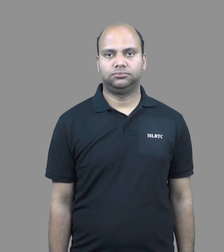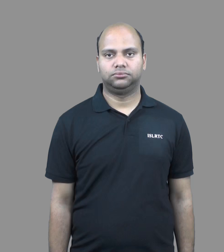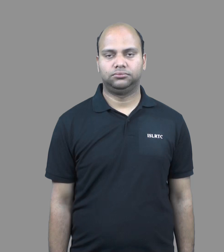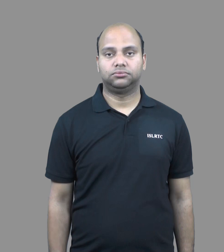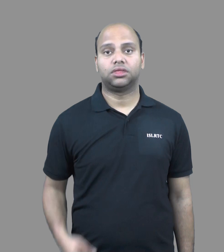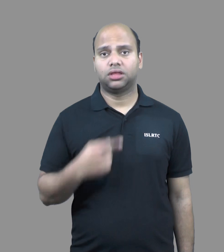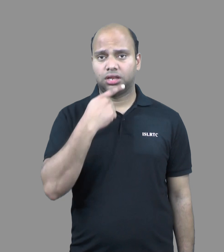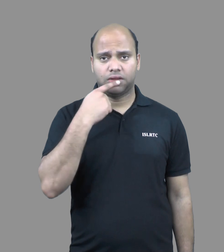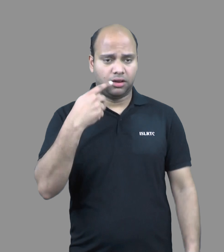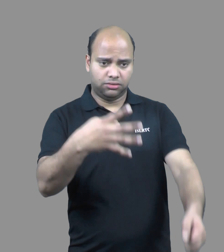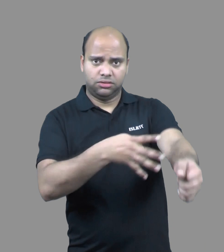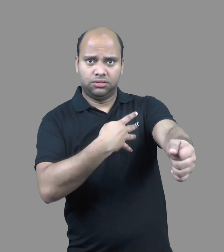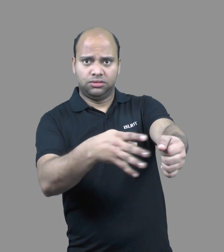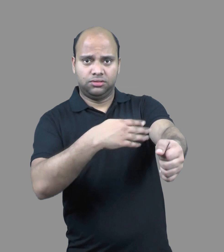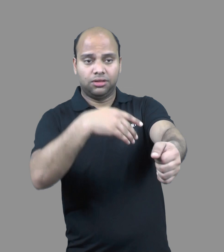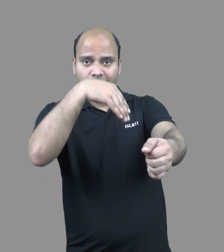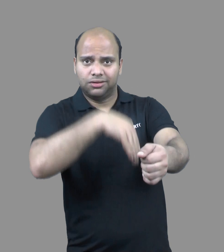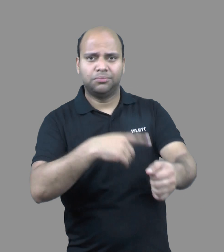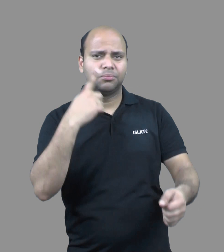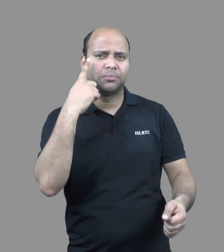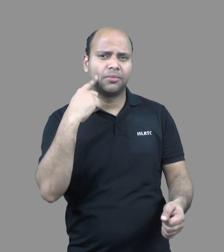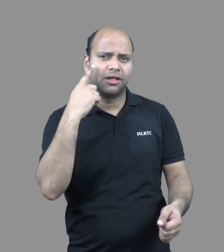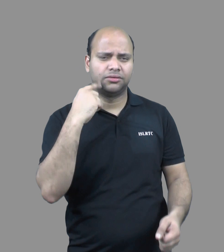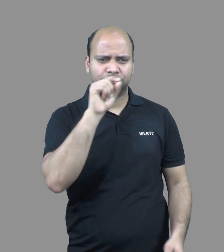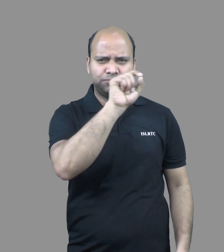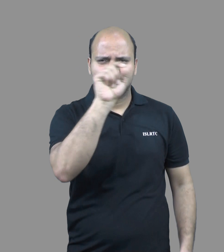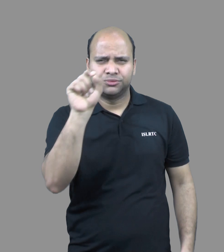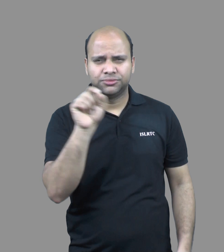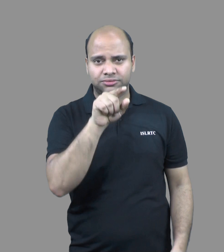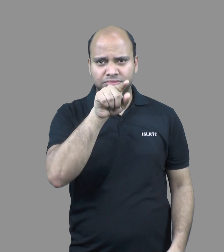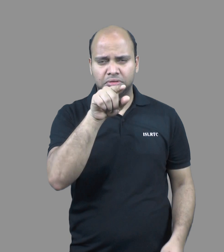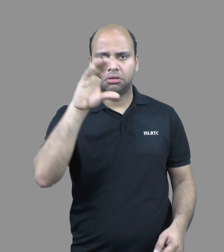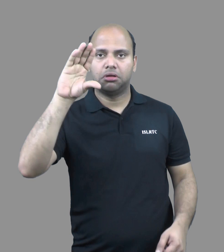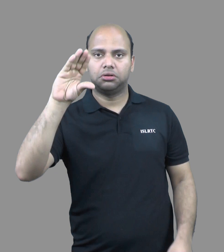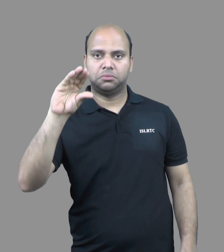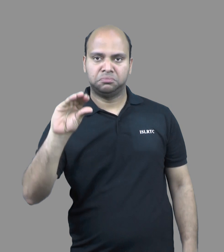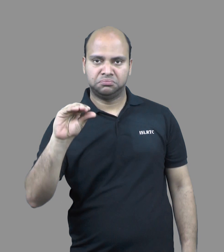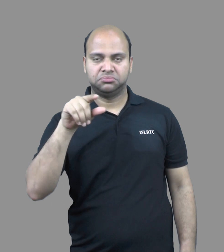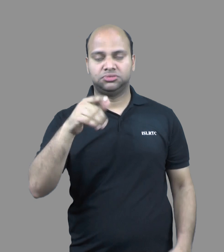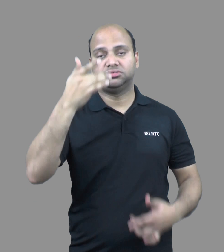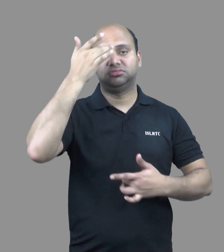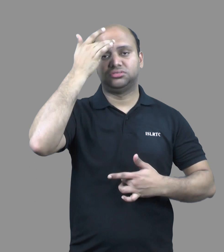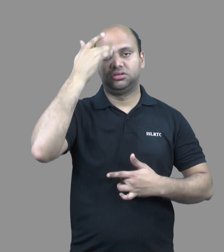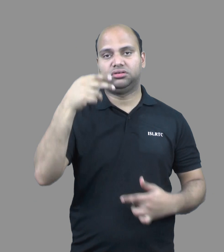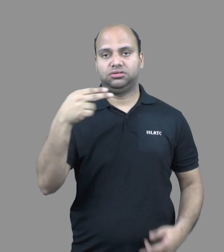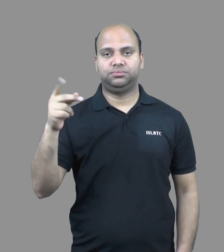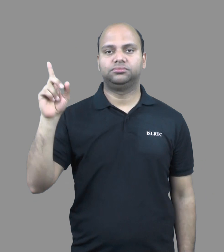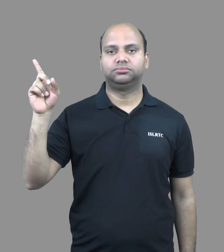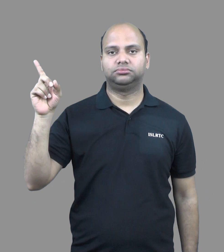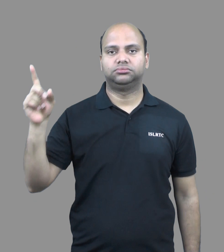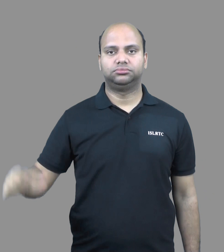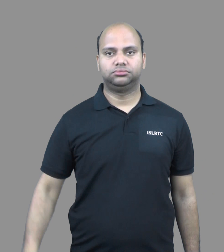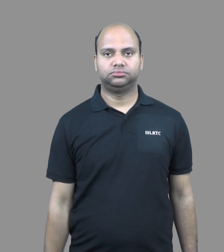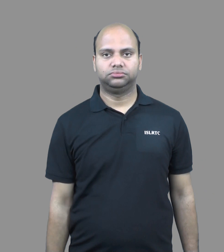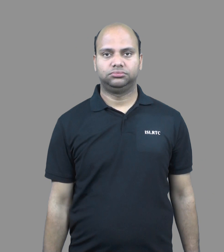Thrombocytopenia